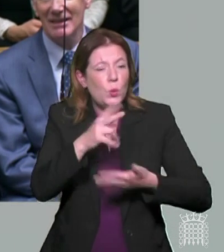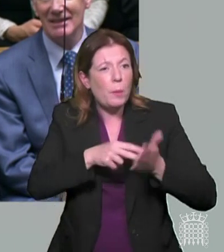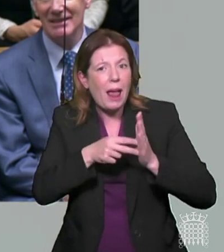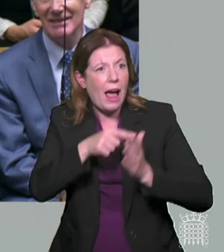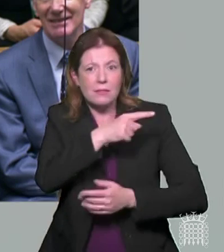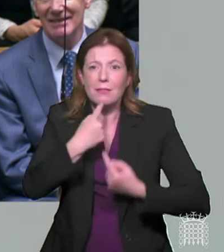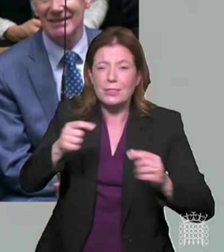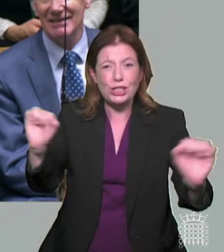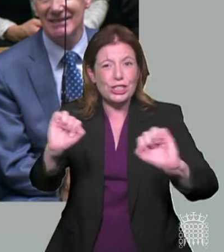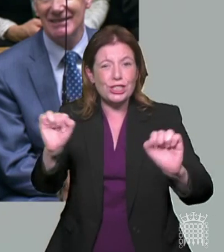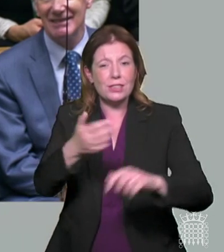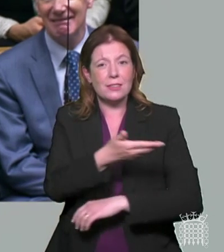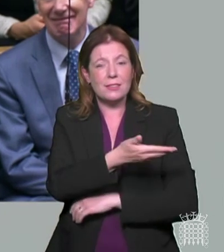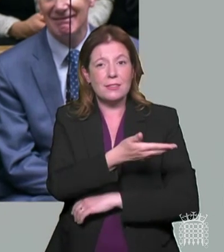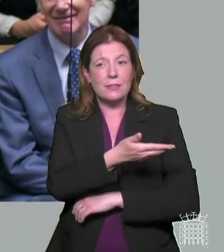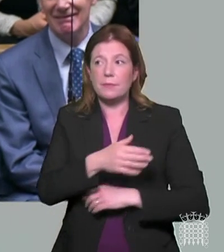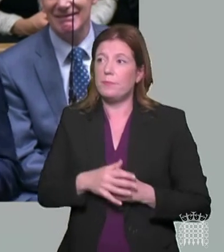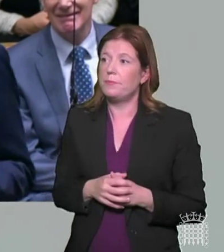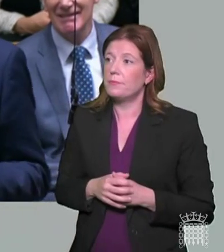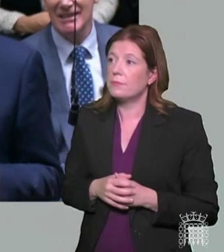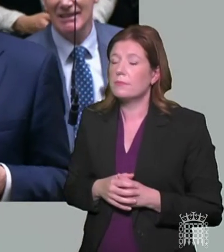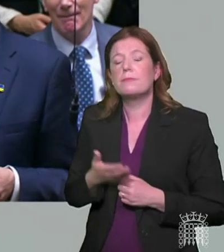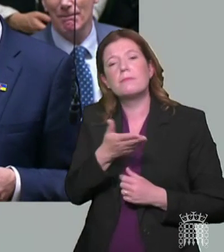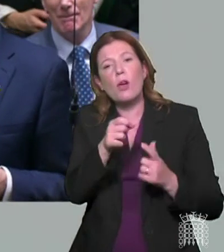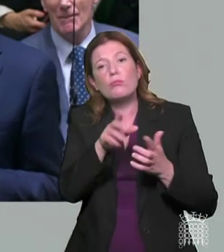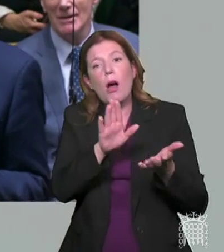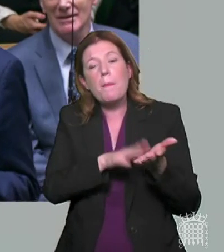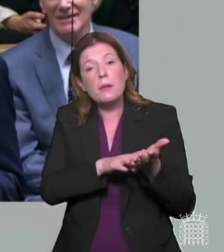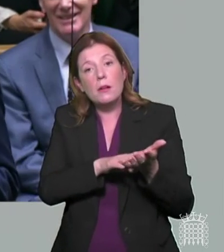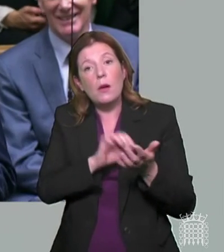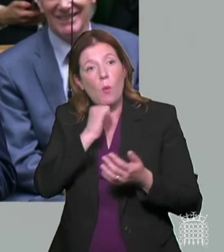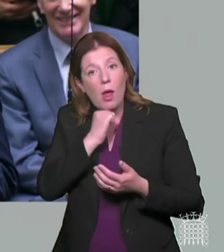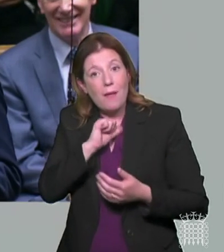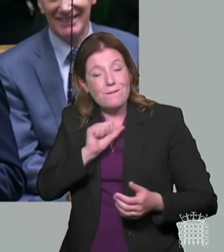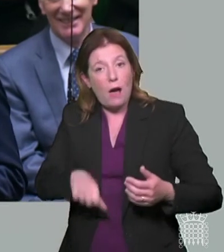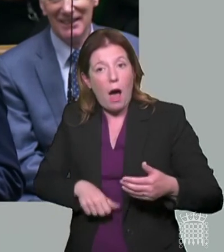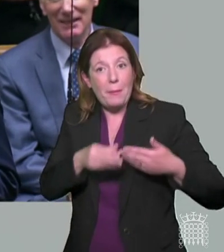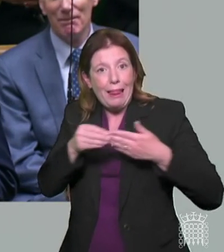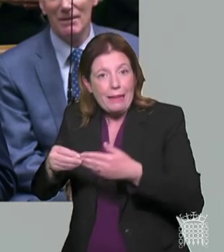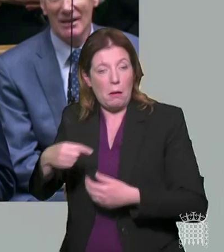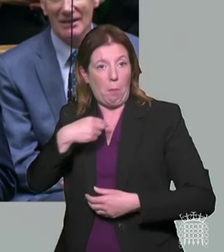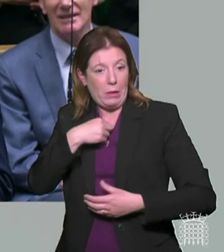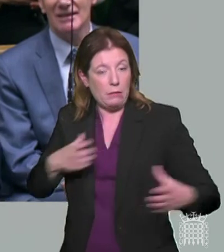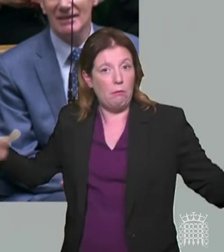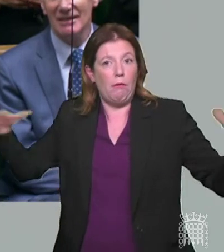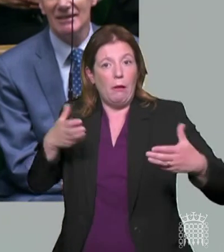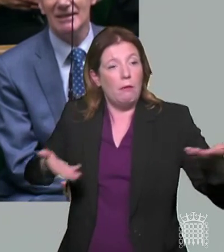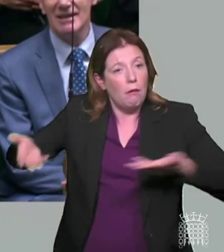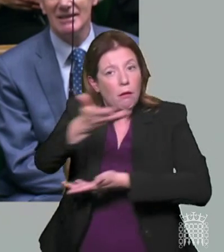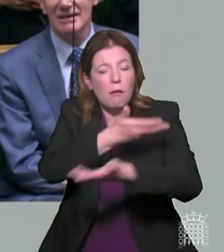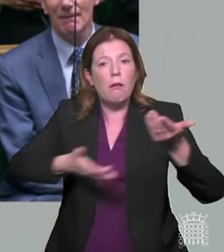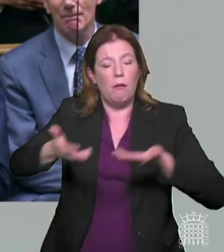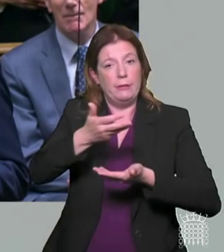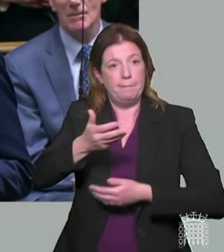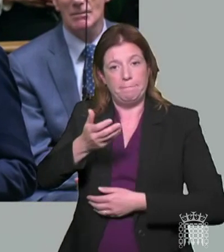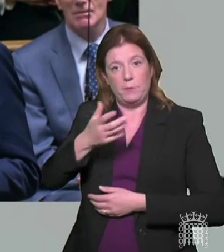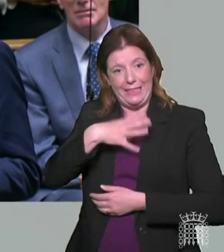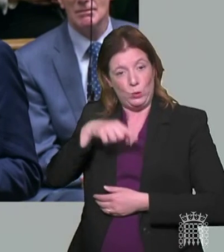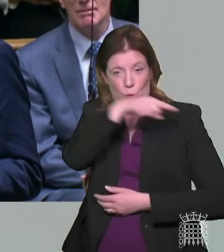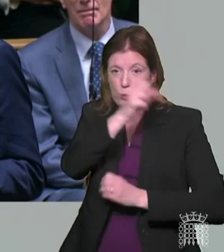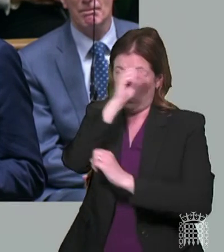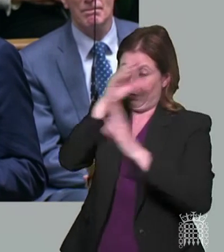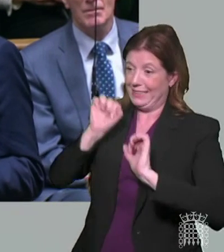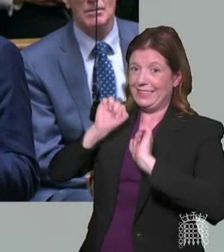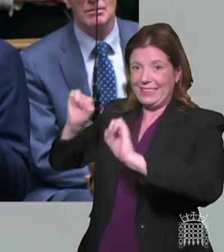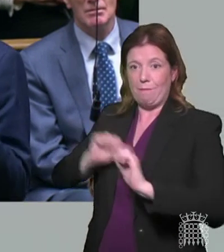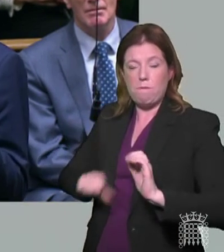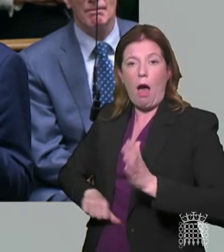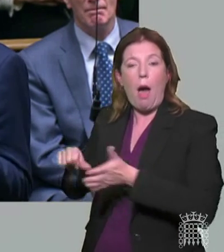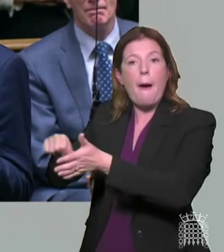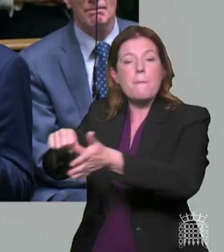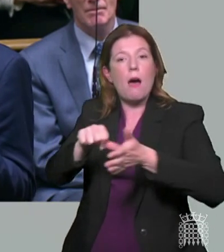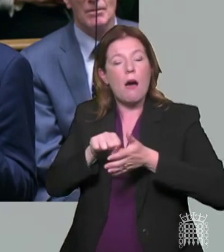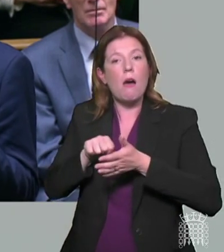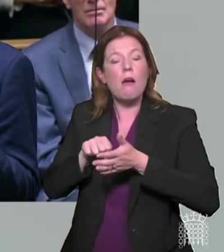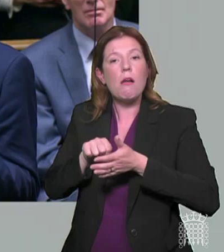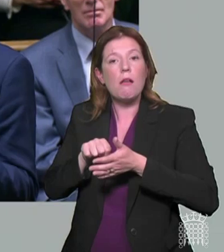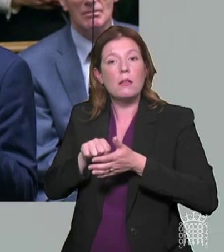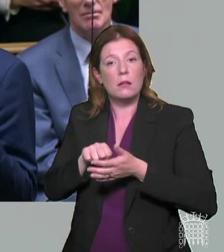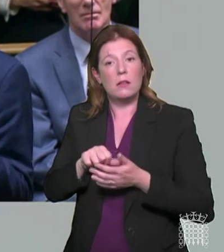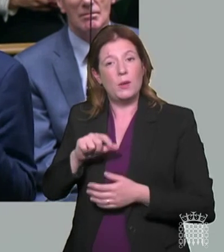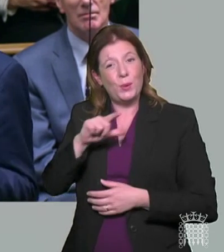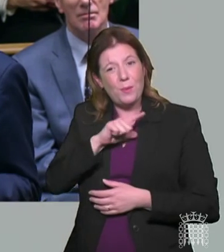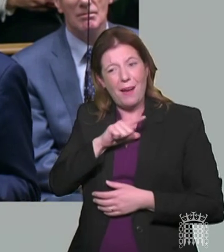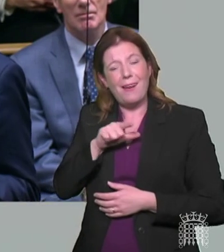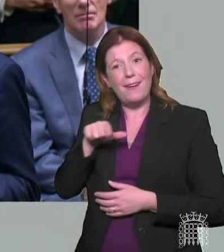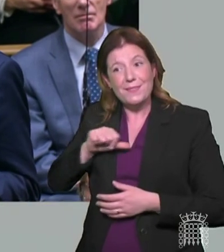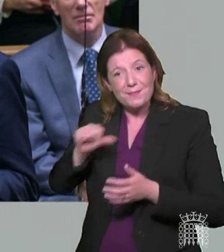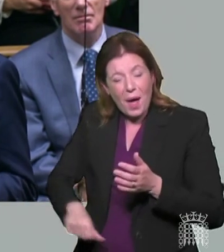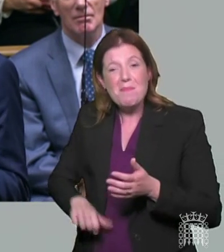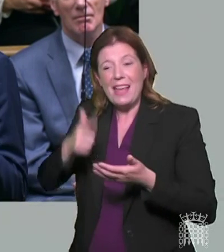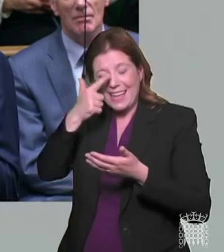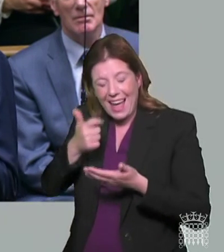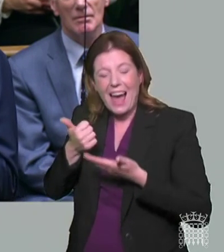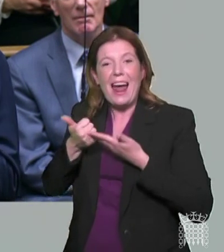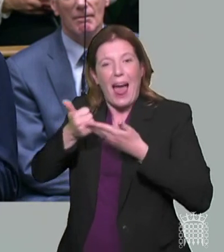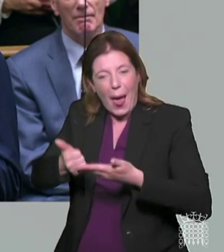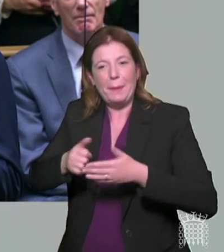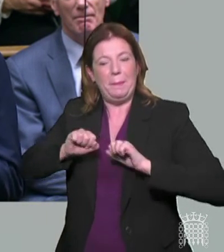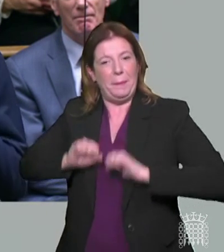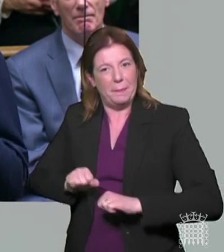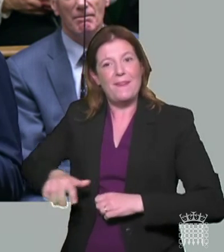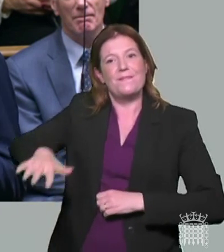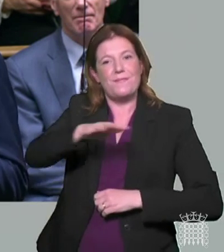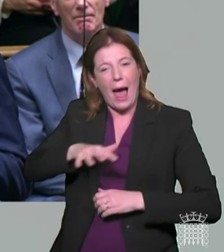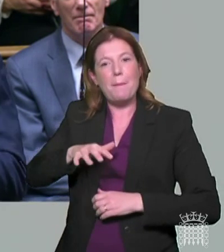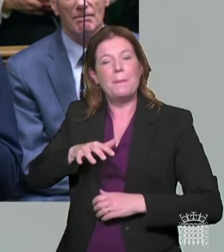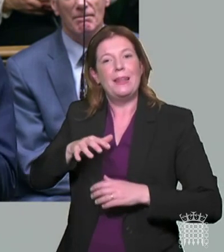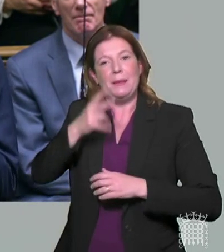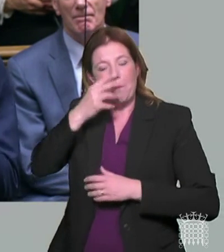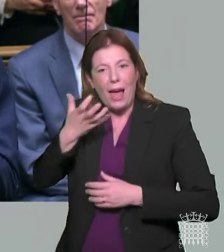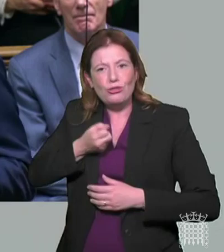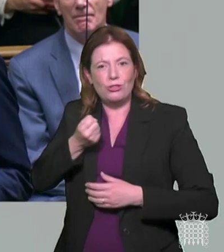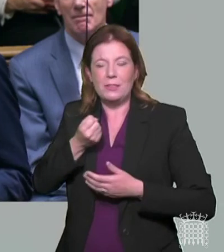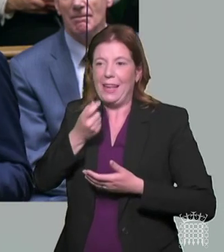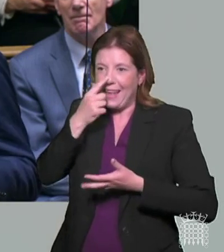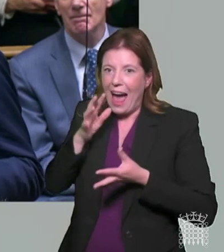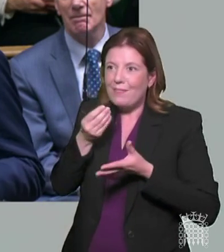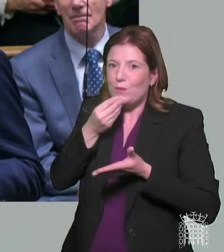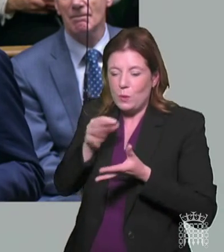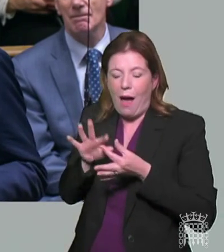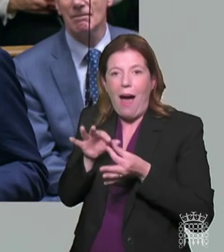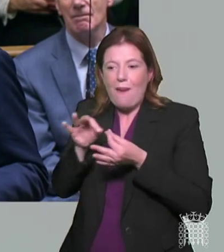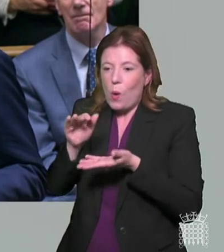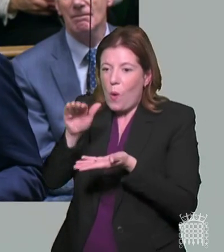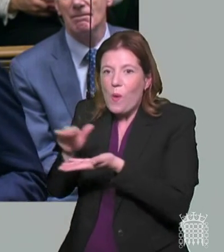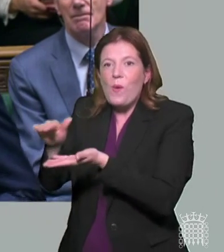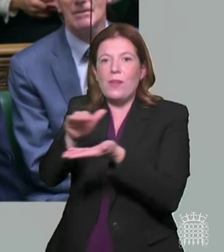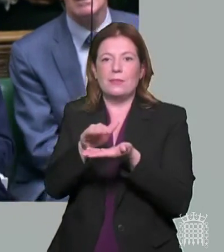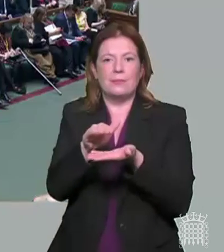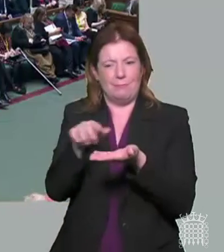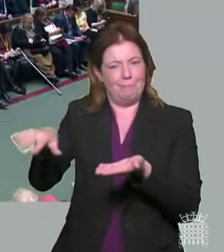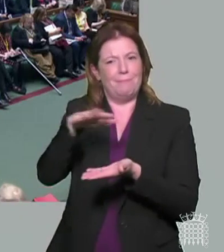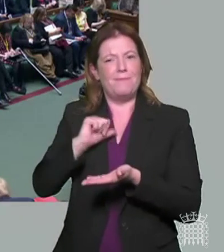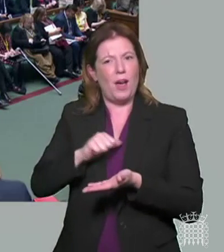Will the Prime Minister meet me and farming leaders to understand the extreme challenges they are facing, so that our farmers can do their bit to help families and pensioners to afford to put food on the table during this economic crisis?